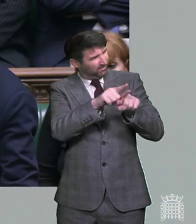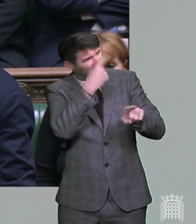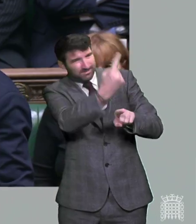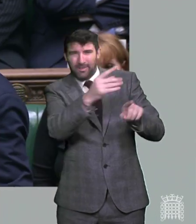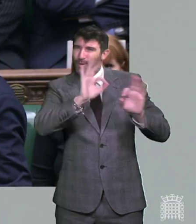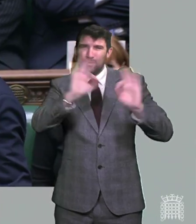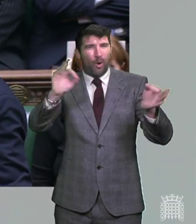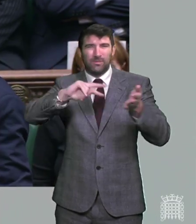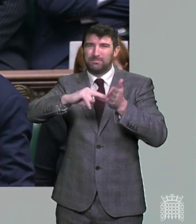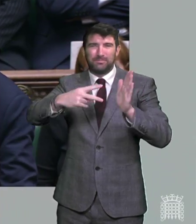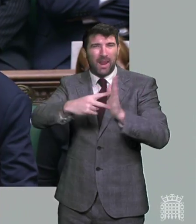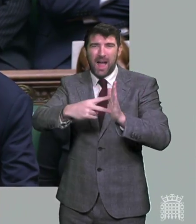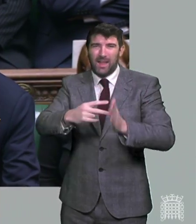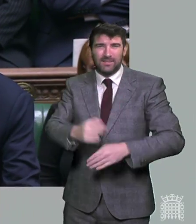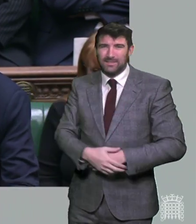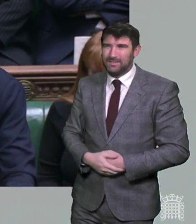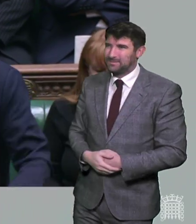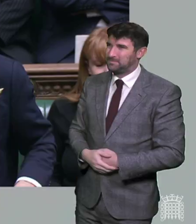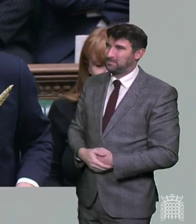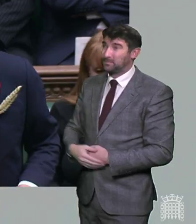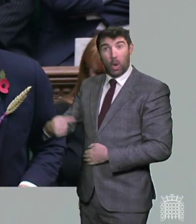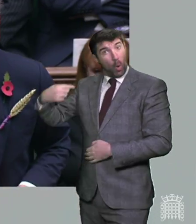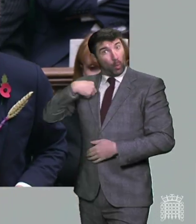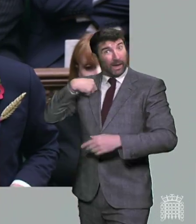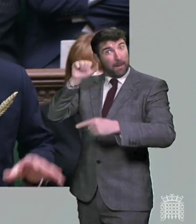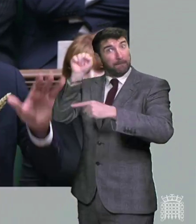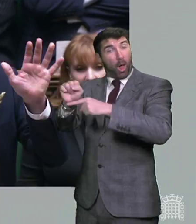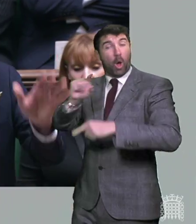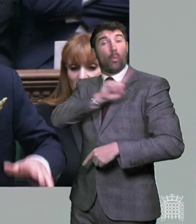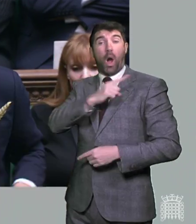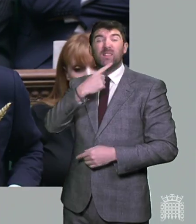We voted against it because we said it would not work, and it has not worked.